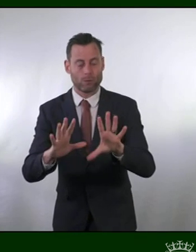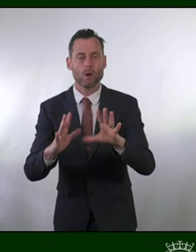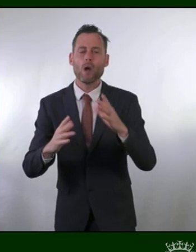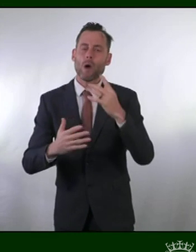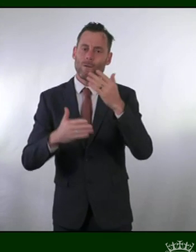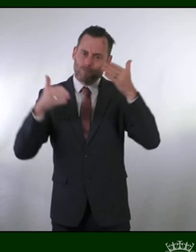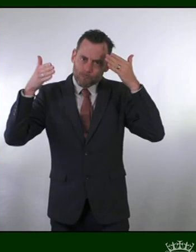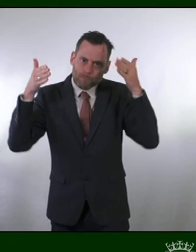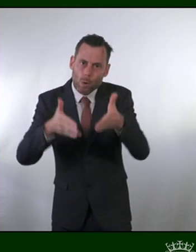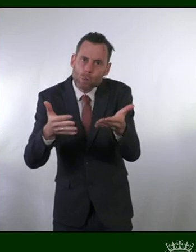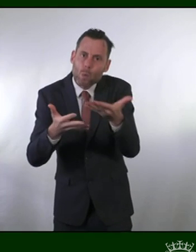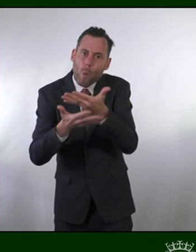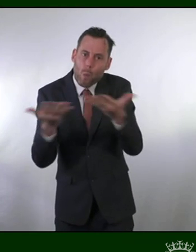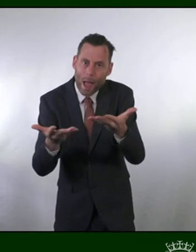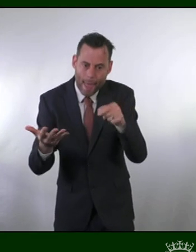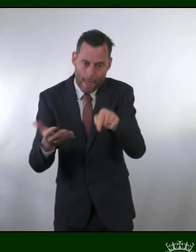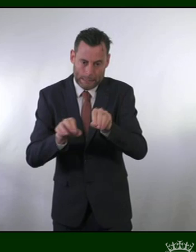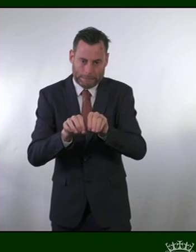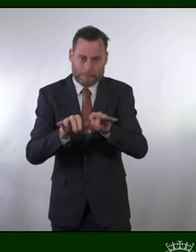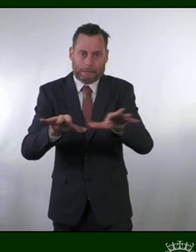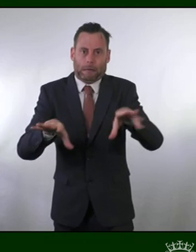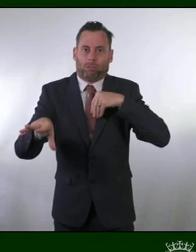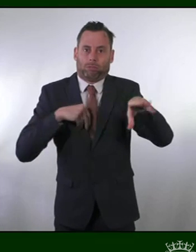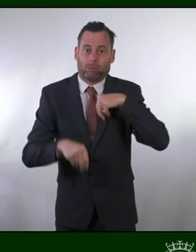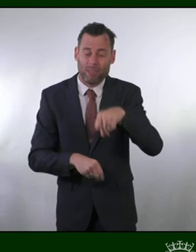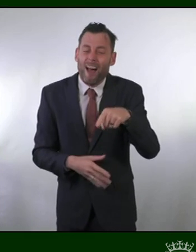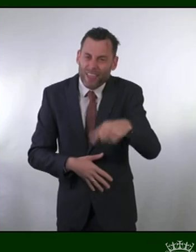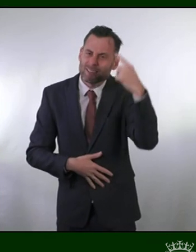That is the logical thing to do.